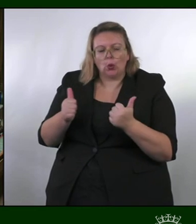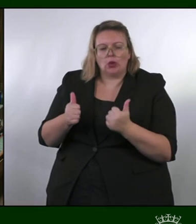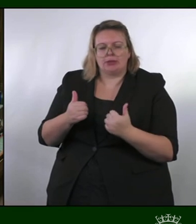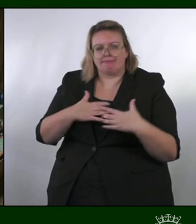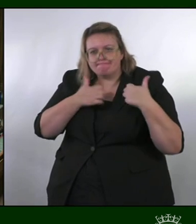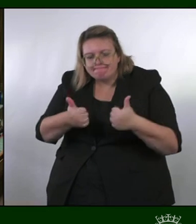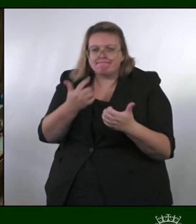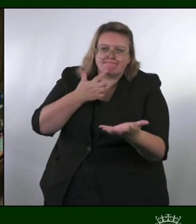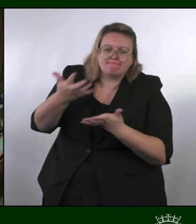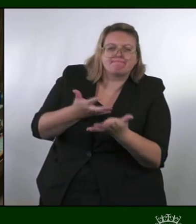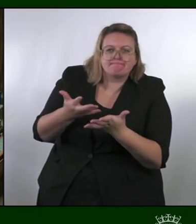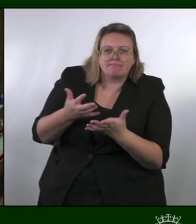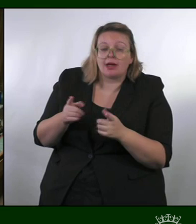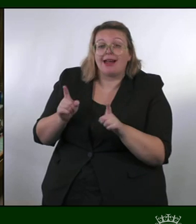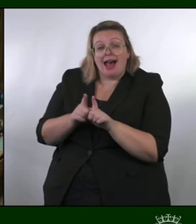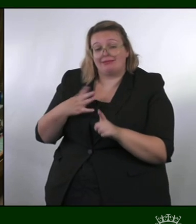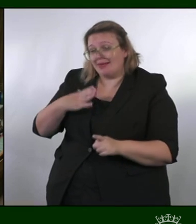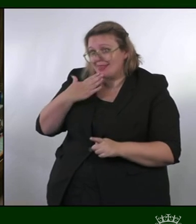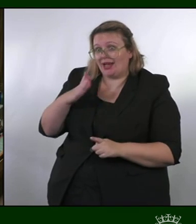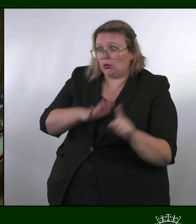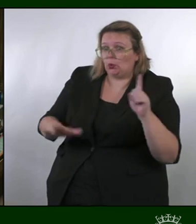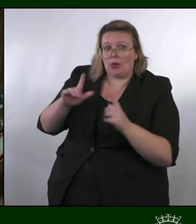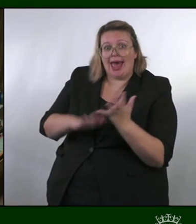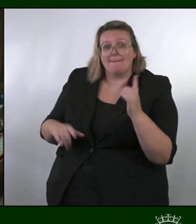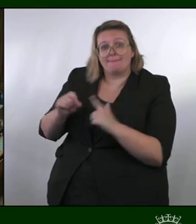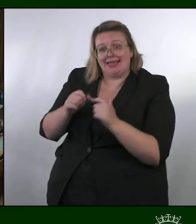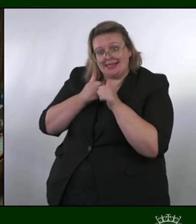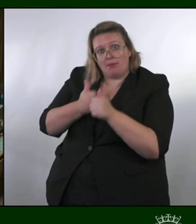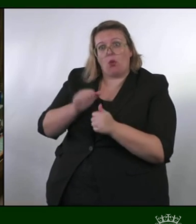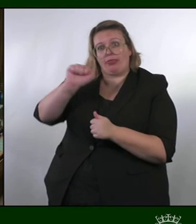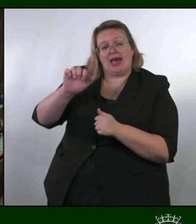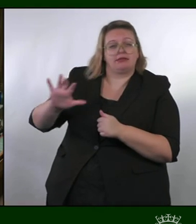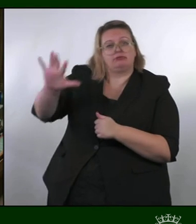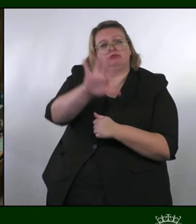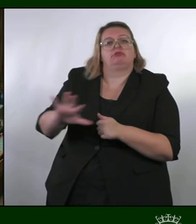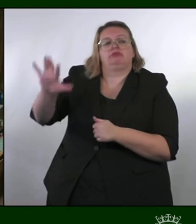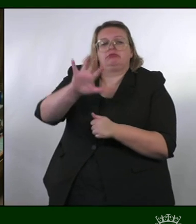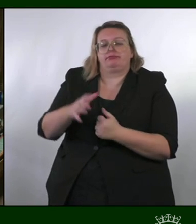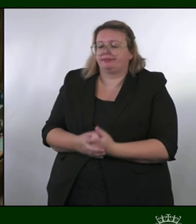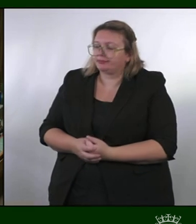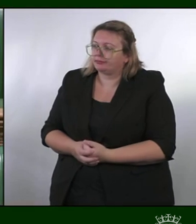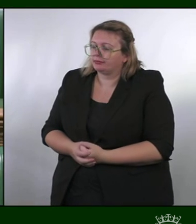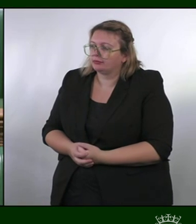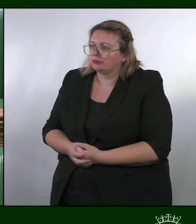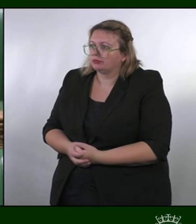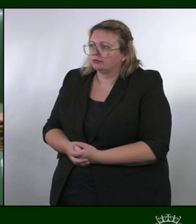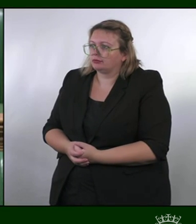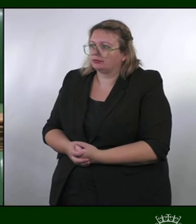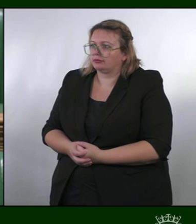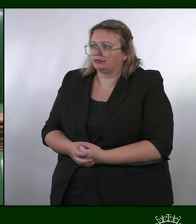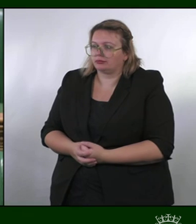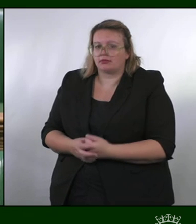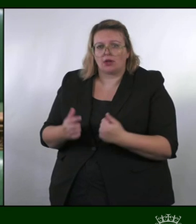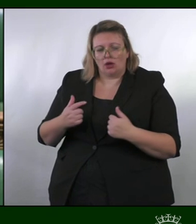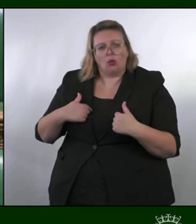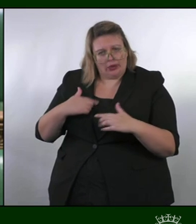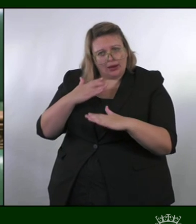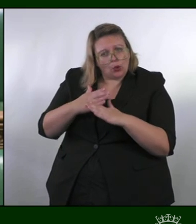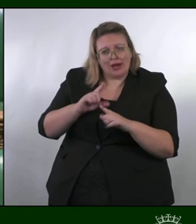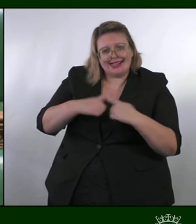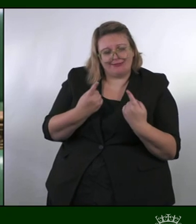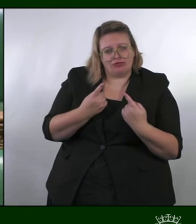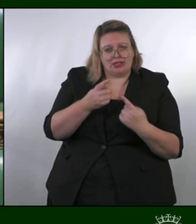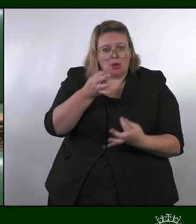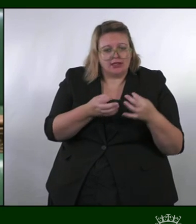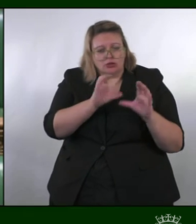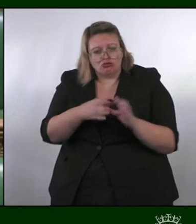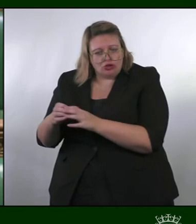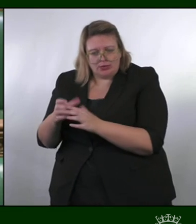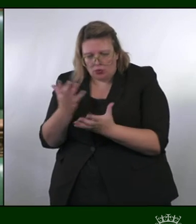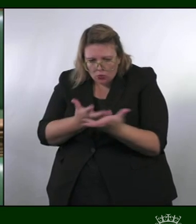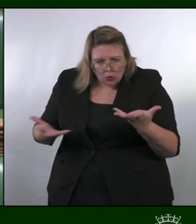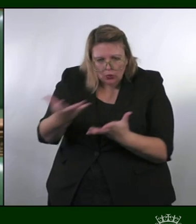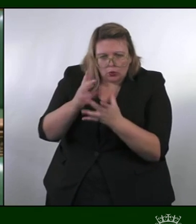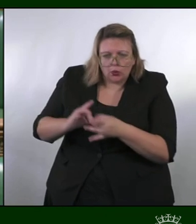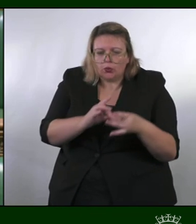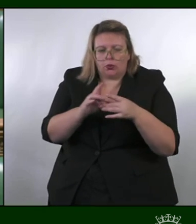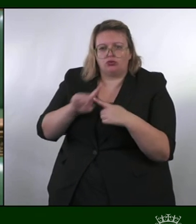Areas will remain in tier 3 or tier 2 for as long as necessary to protect the health of the local people and the NHS in that region.